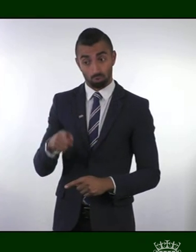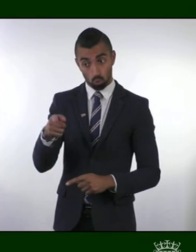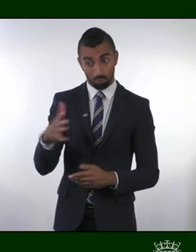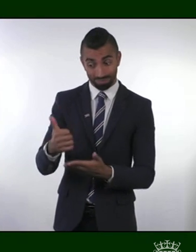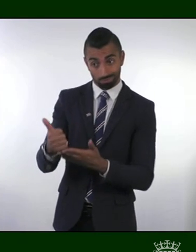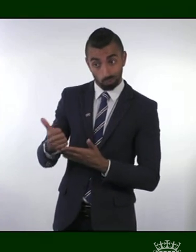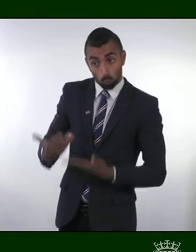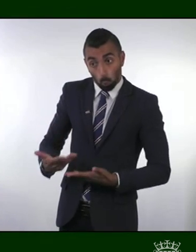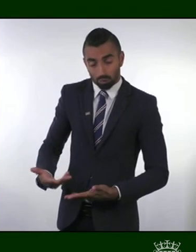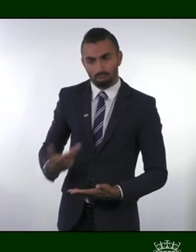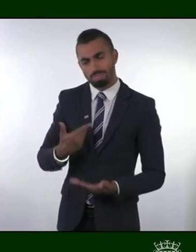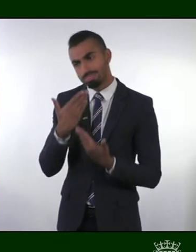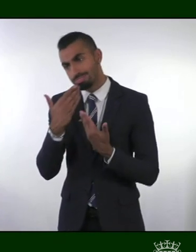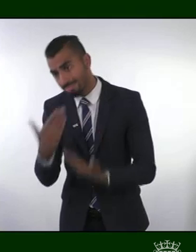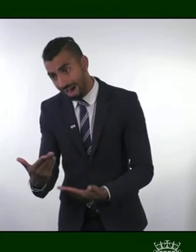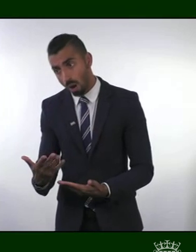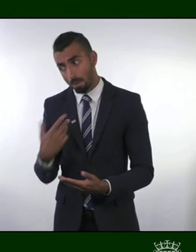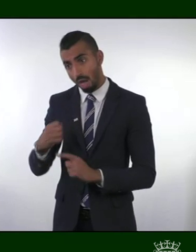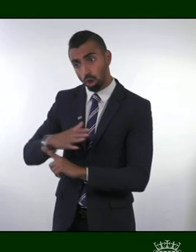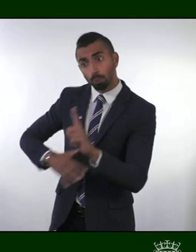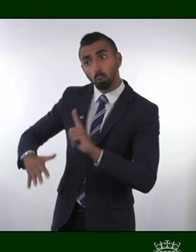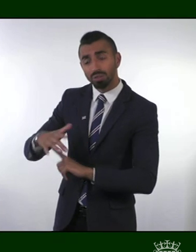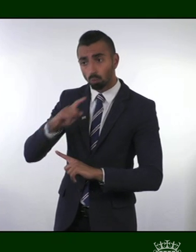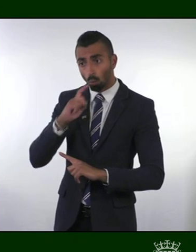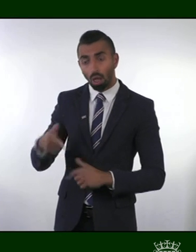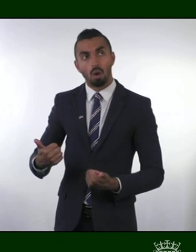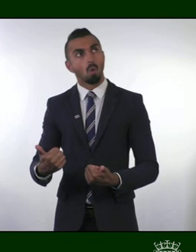I am grateful to my honourable Friend for his support. He is absolutely right.